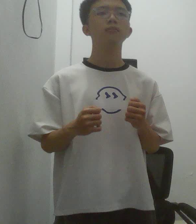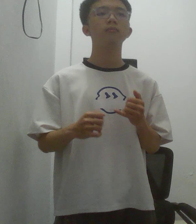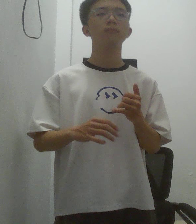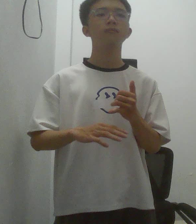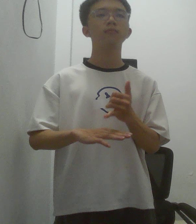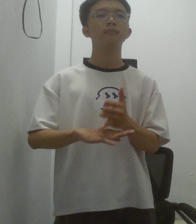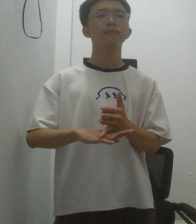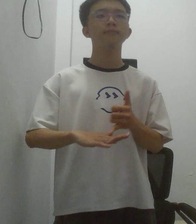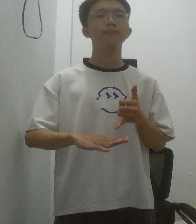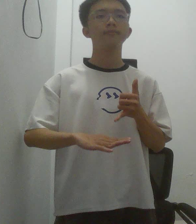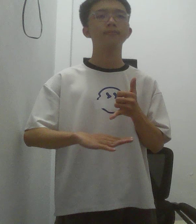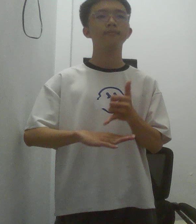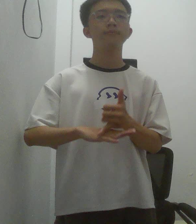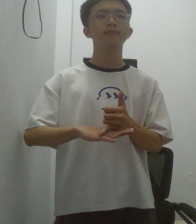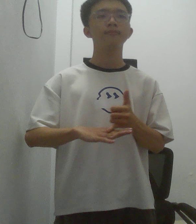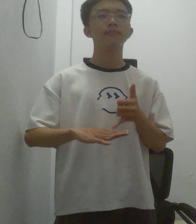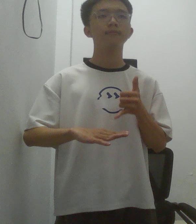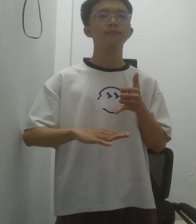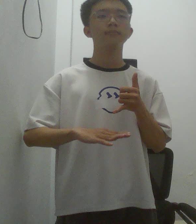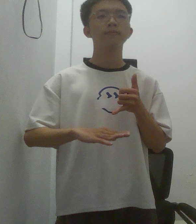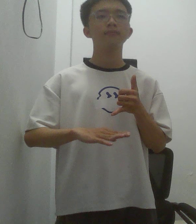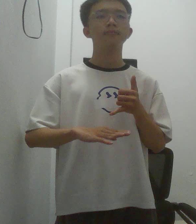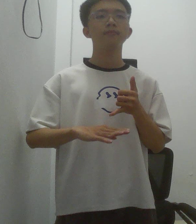cuoi tuan